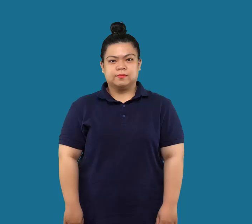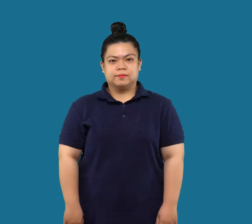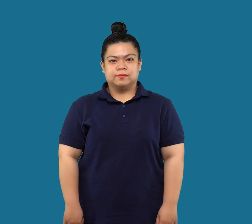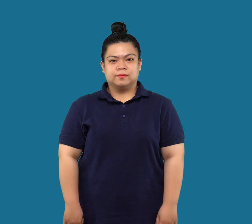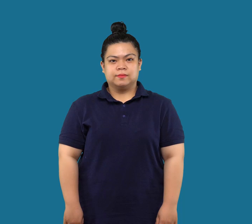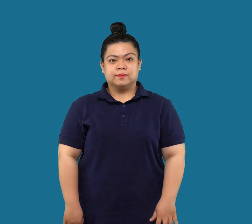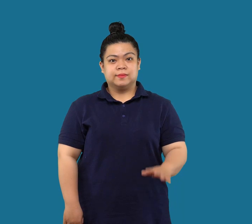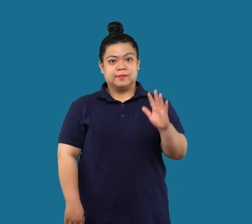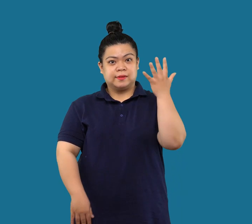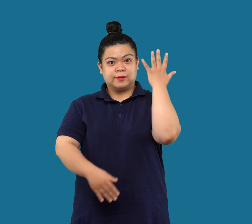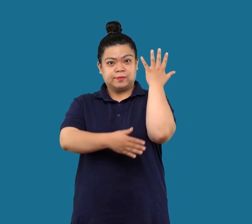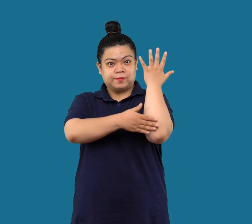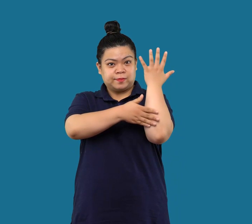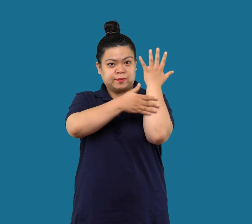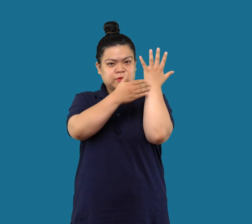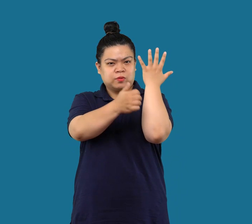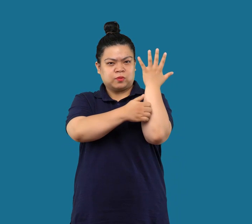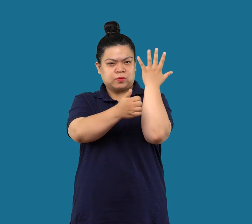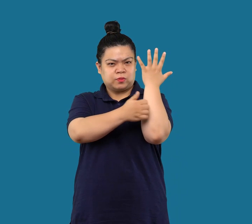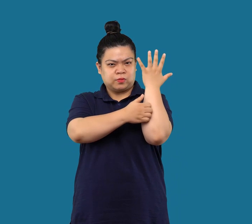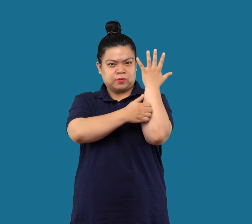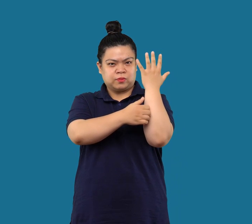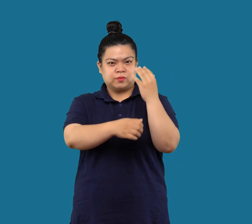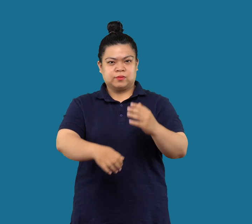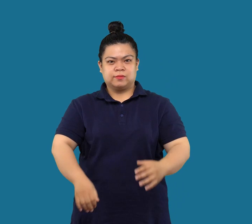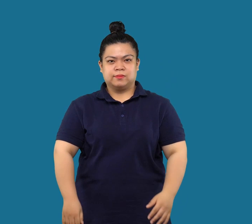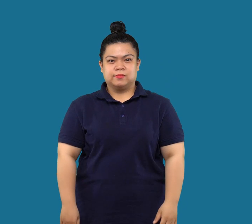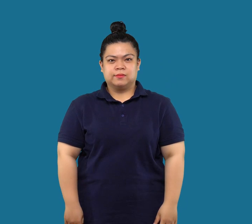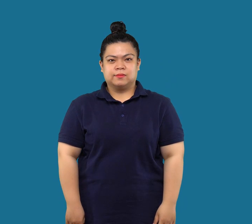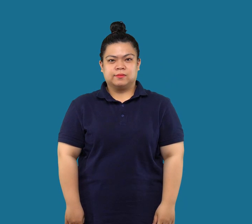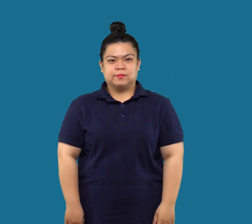cây thân gỗ